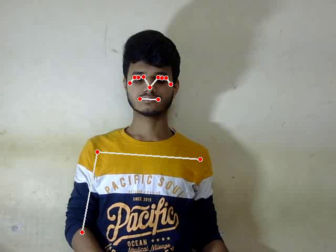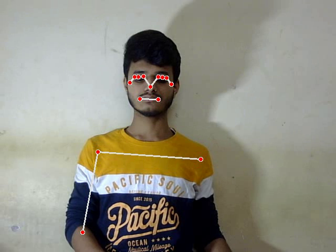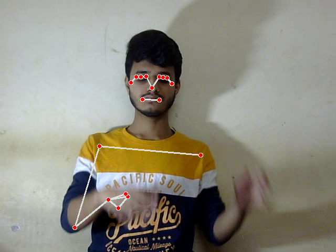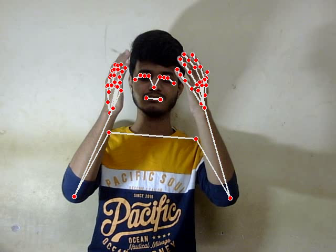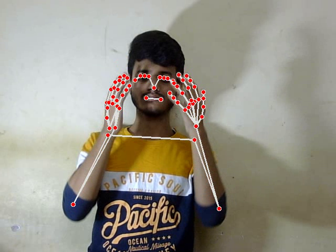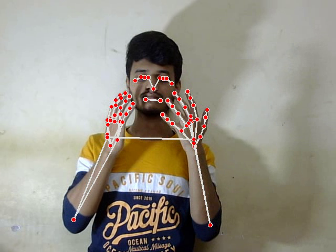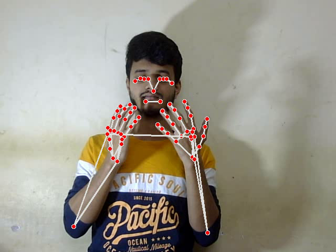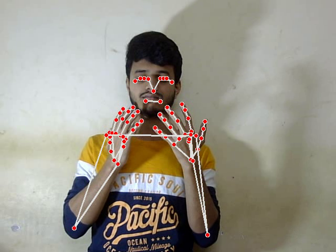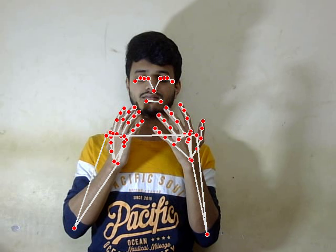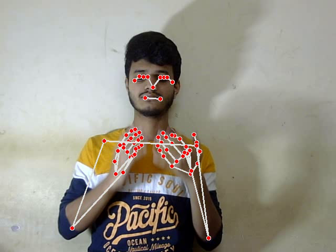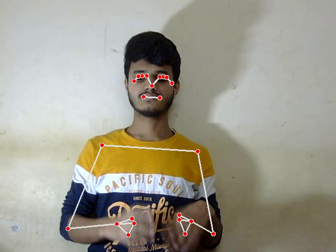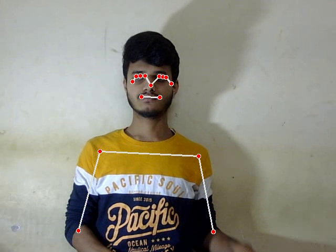sad